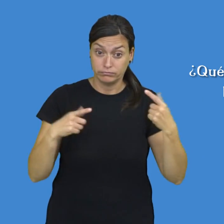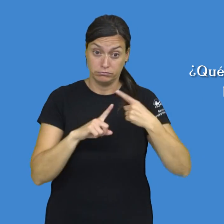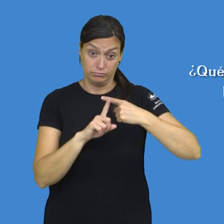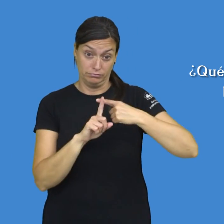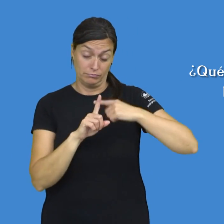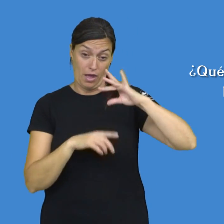nivel